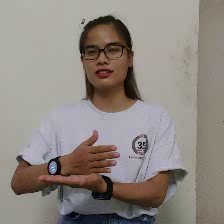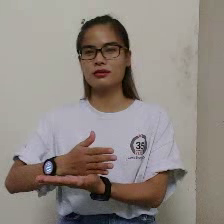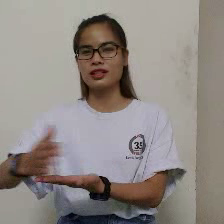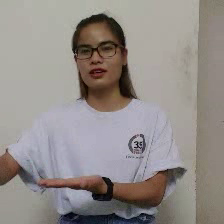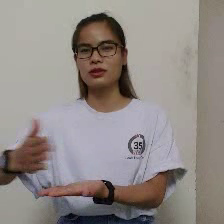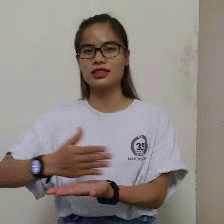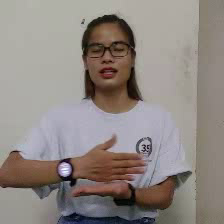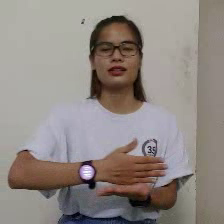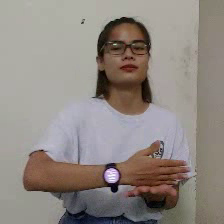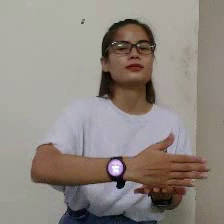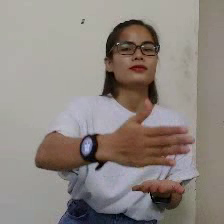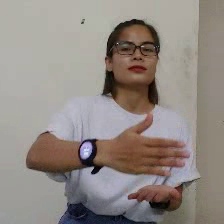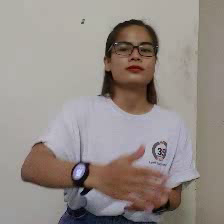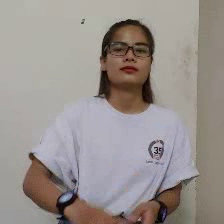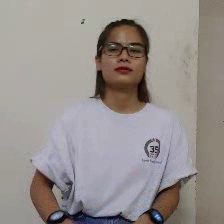San sẻ